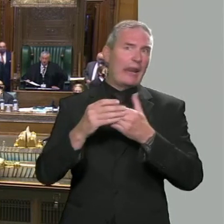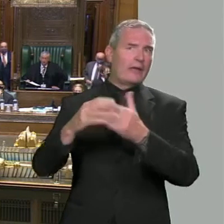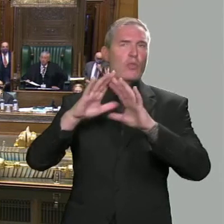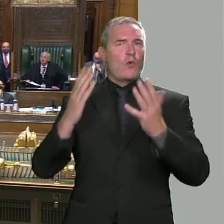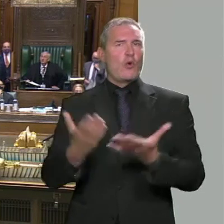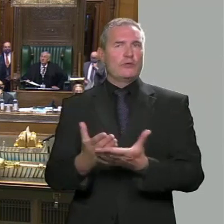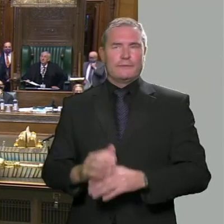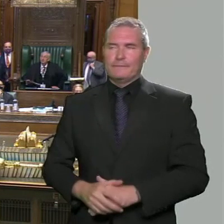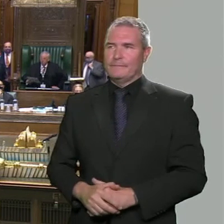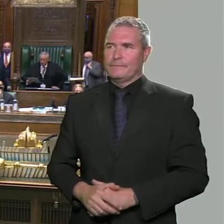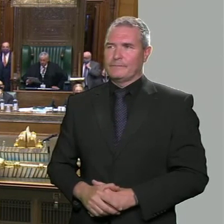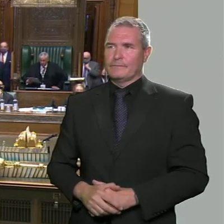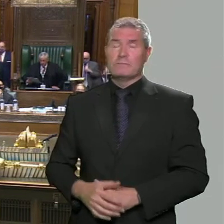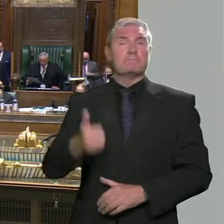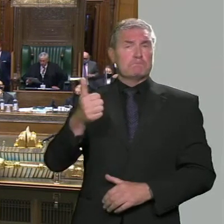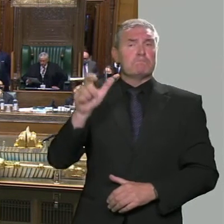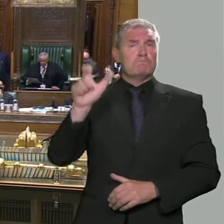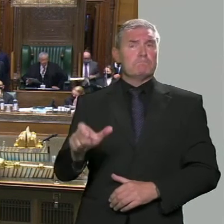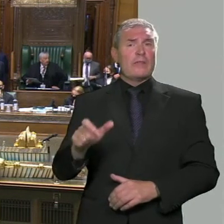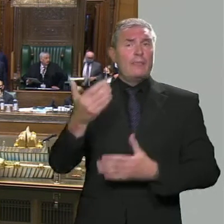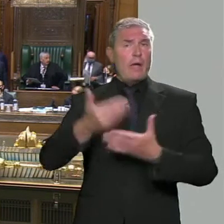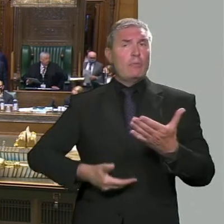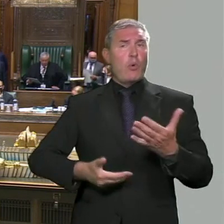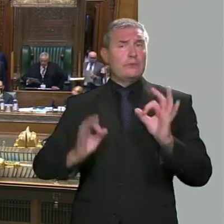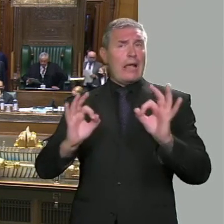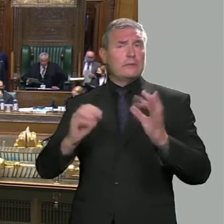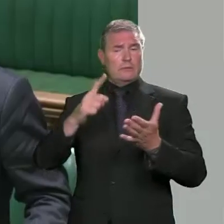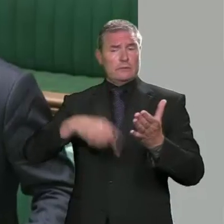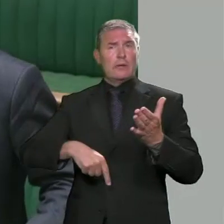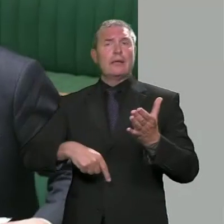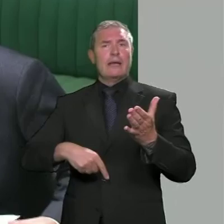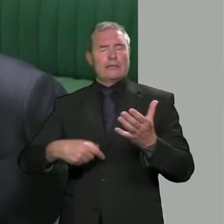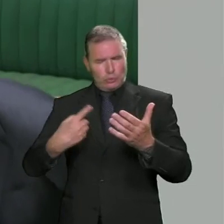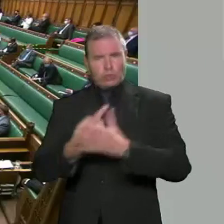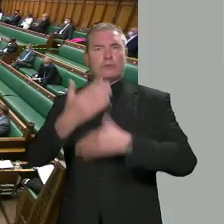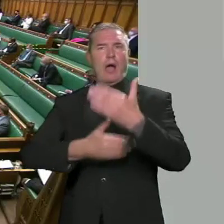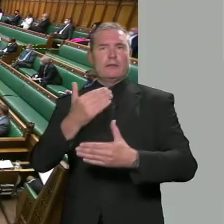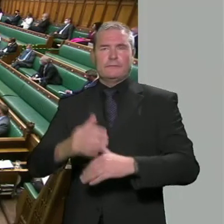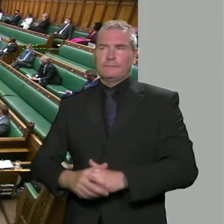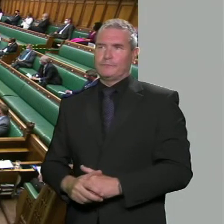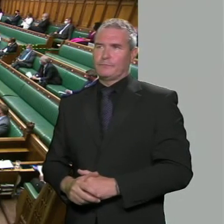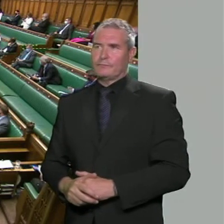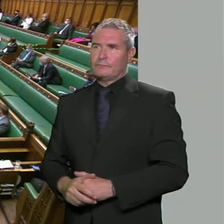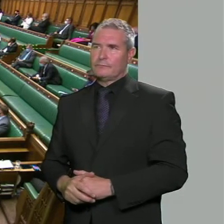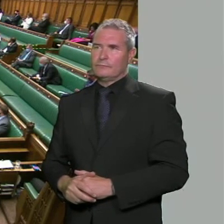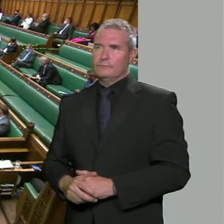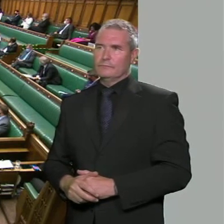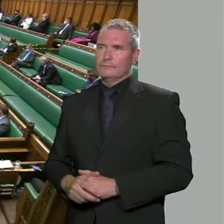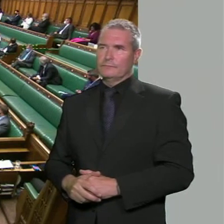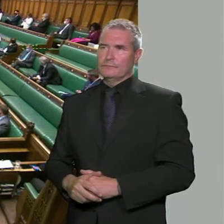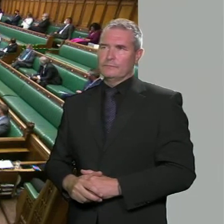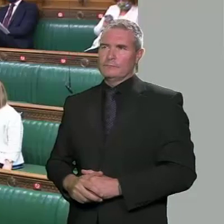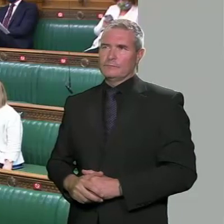Yes. I thank my honourable and right honourable Friends for their excellent report, and I think it is time to put a TIGRR in the tank.